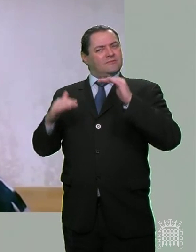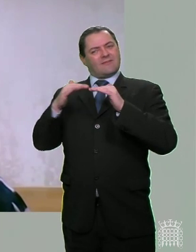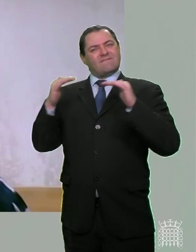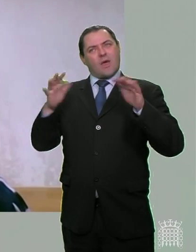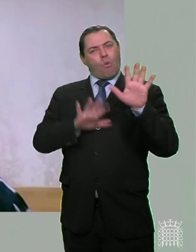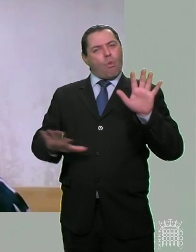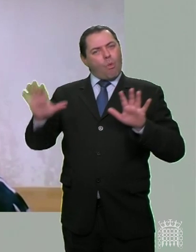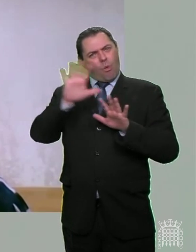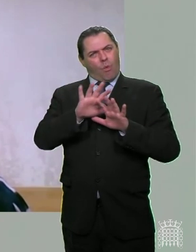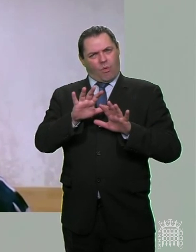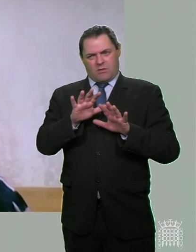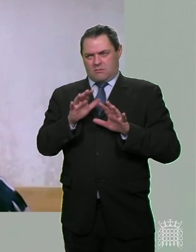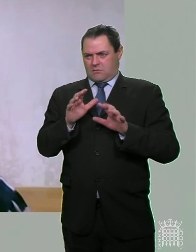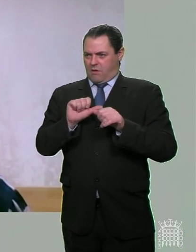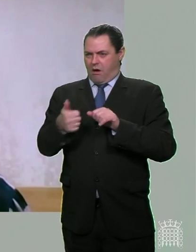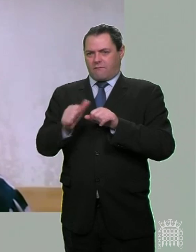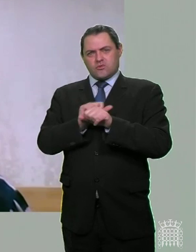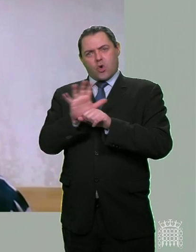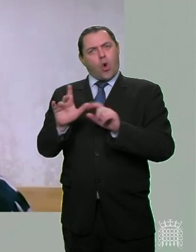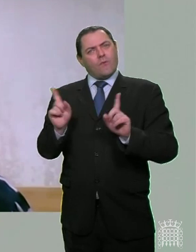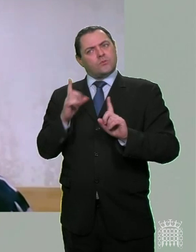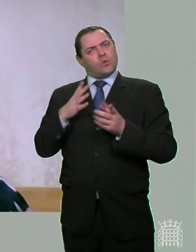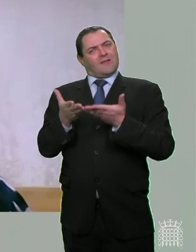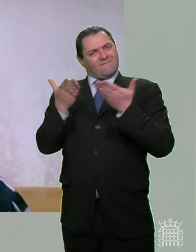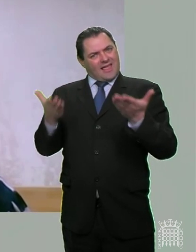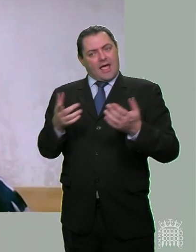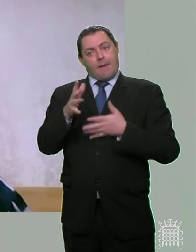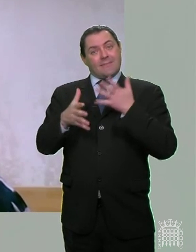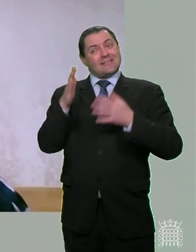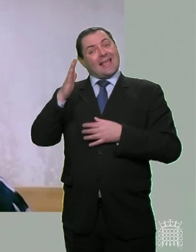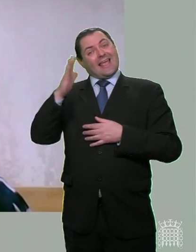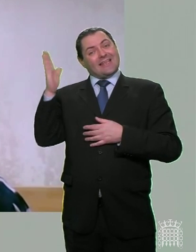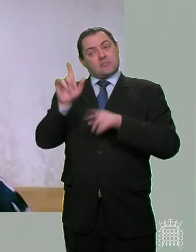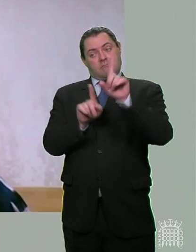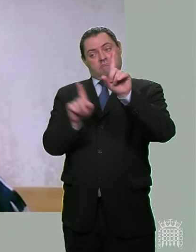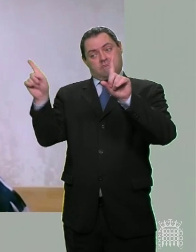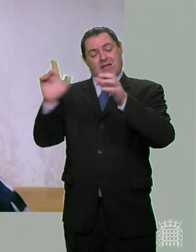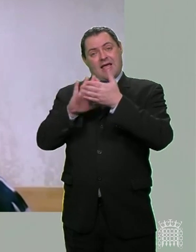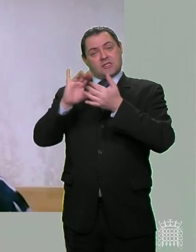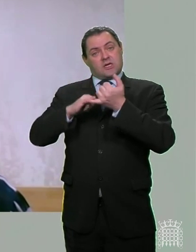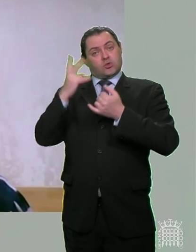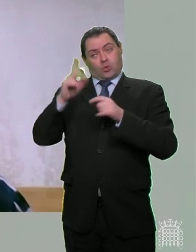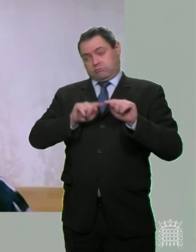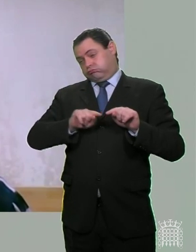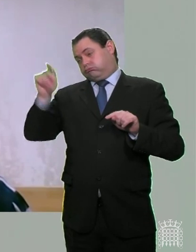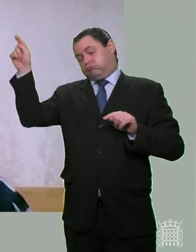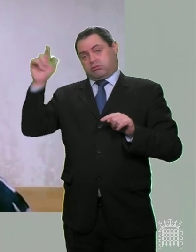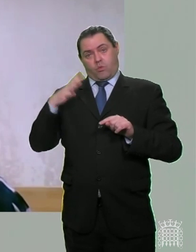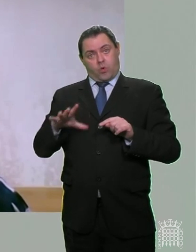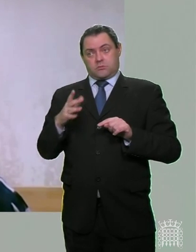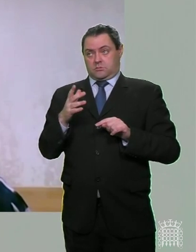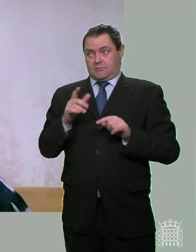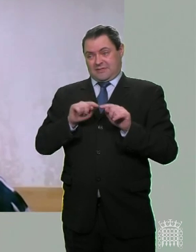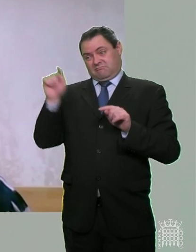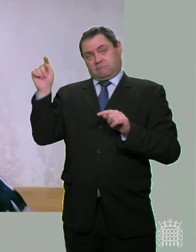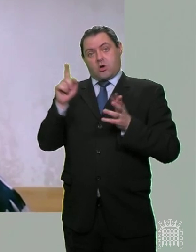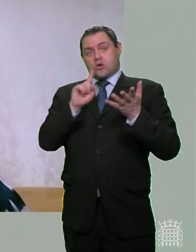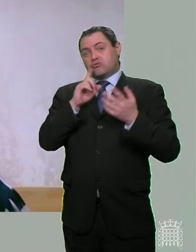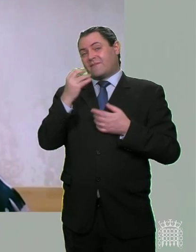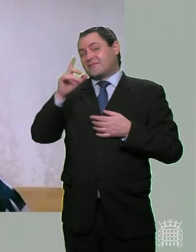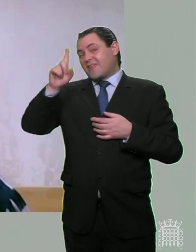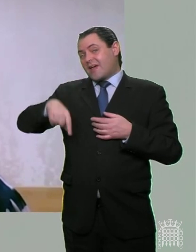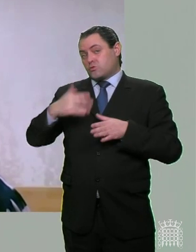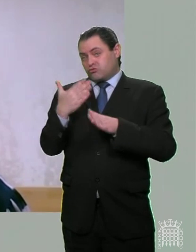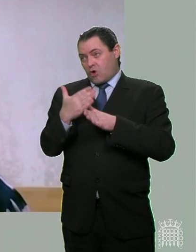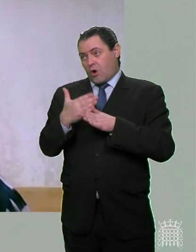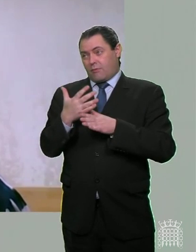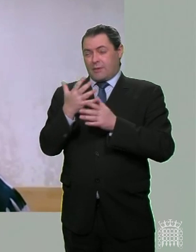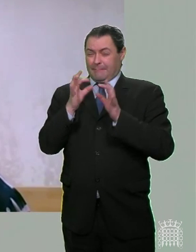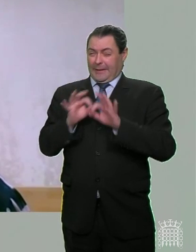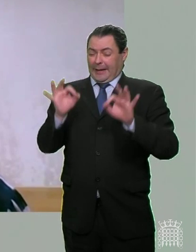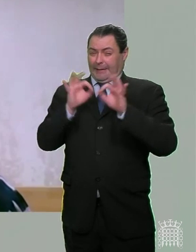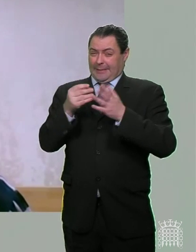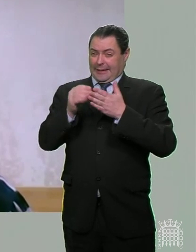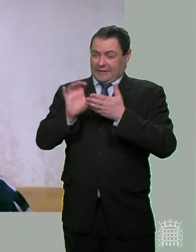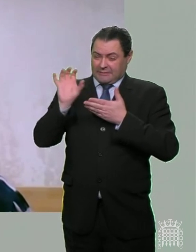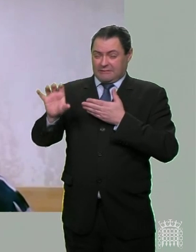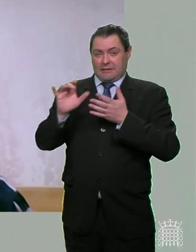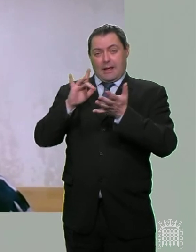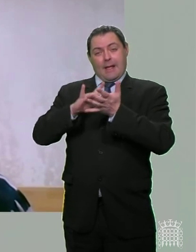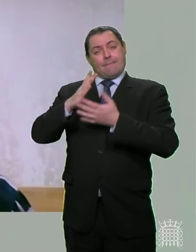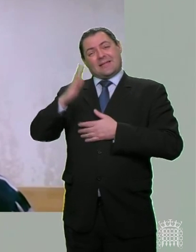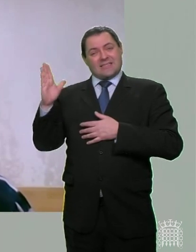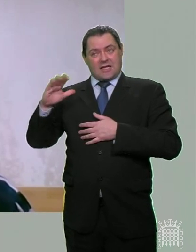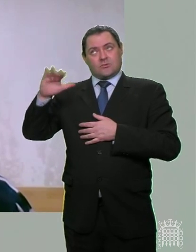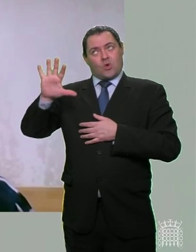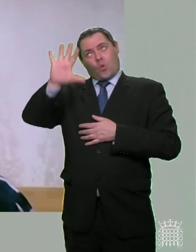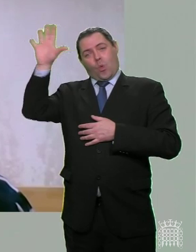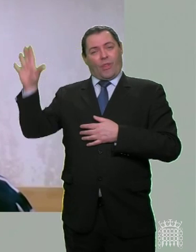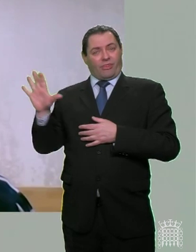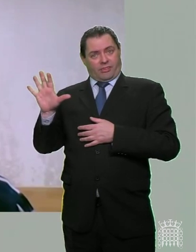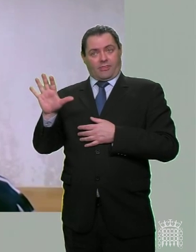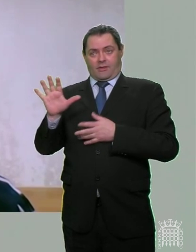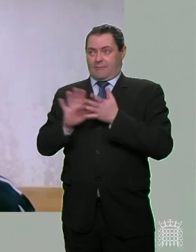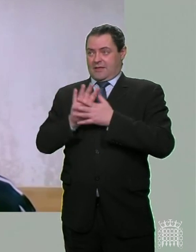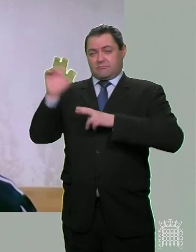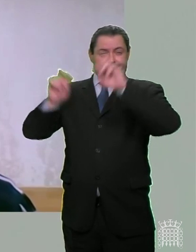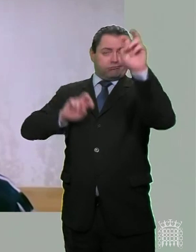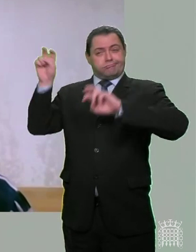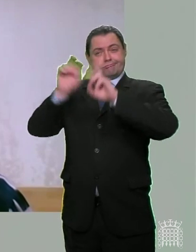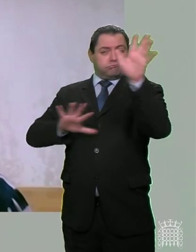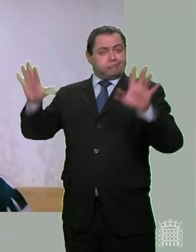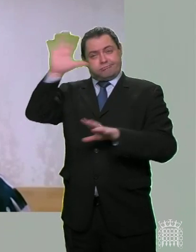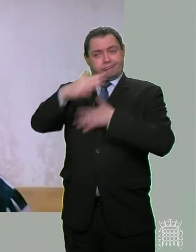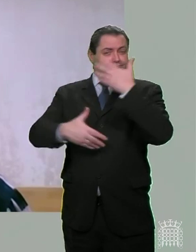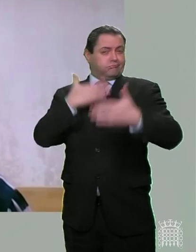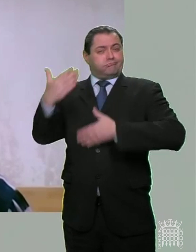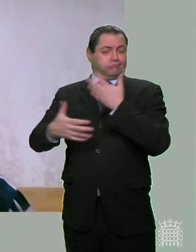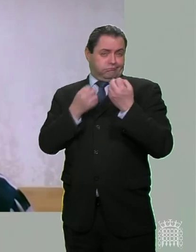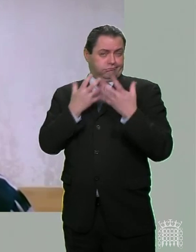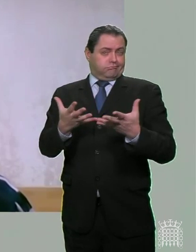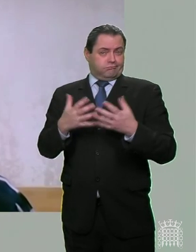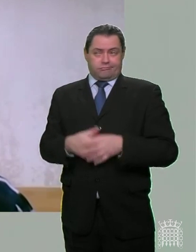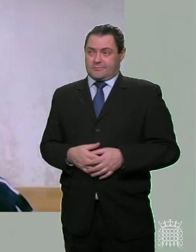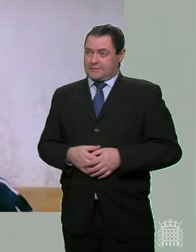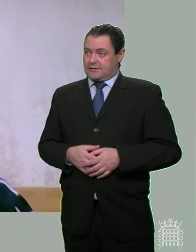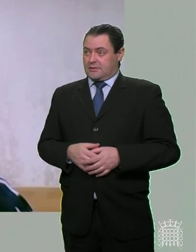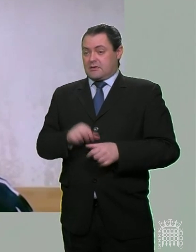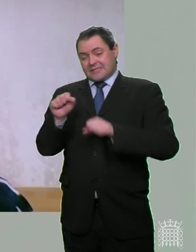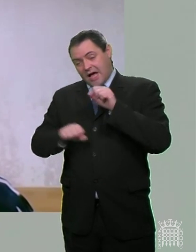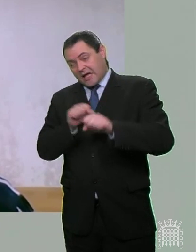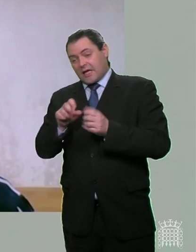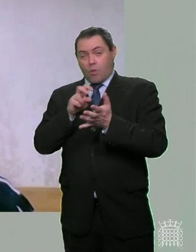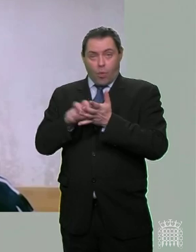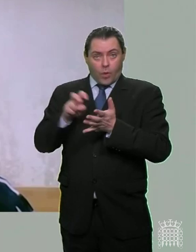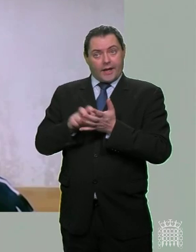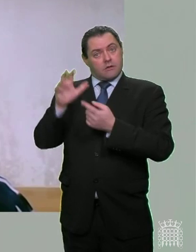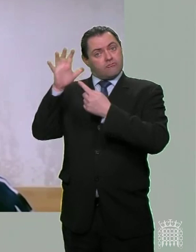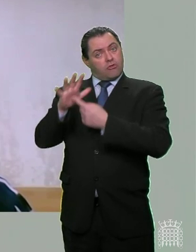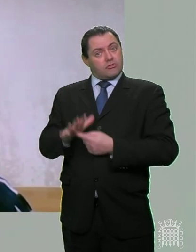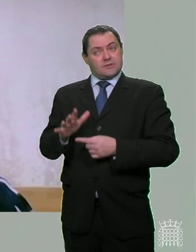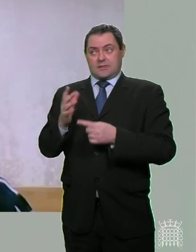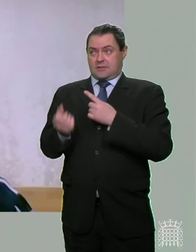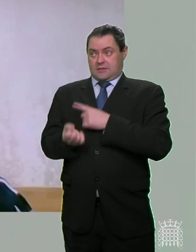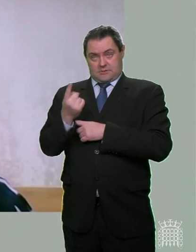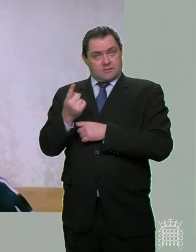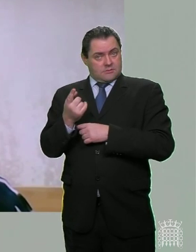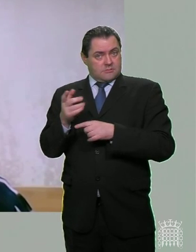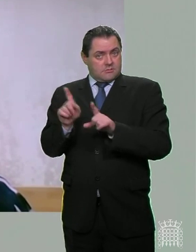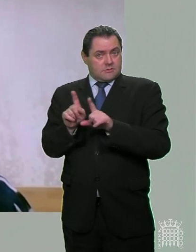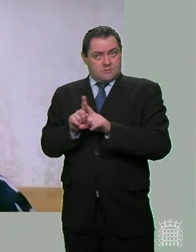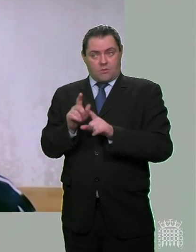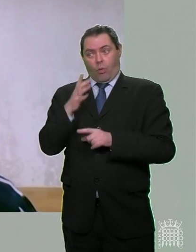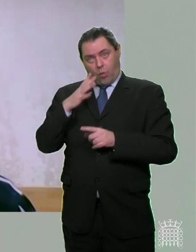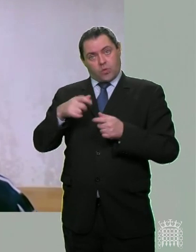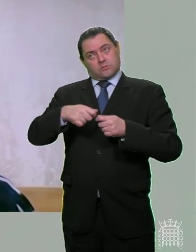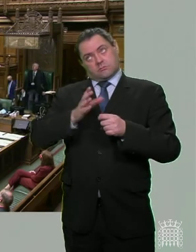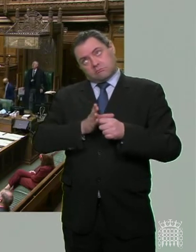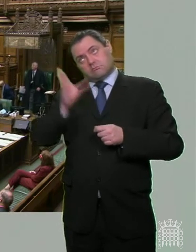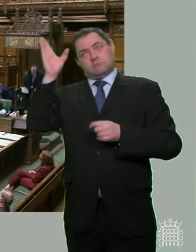With that in mind, can the Prime Minister commit to delivering the eastern leg of HS2 in full, creating 150,000 jobs and billions of pounds of investment in the midlands and the north, as well as unlocking the capacity for local transport schemes in Derbyshire, in which cycling and walking must play a crucial part?